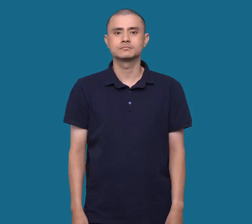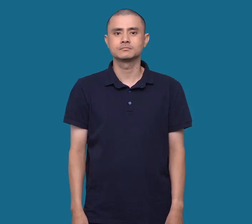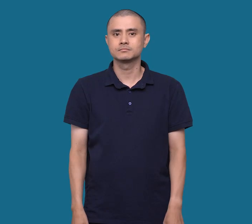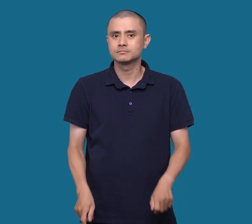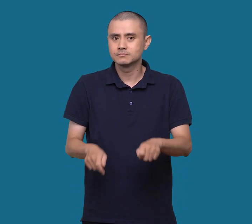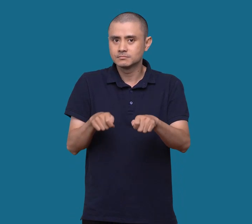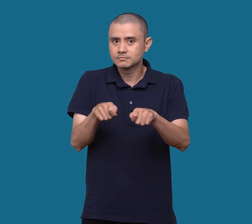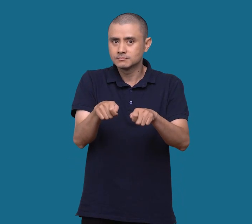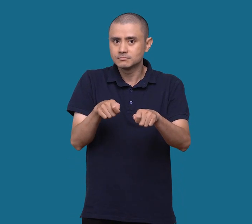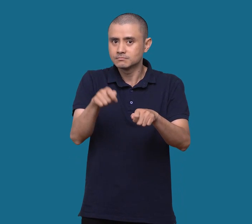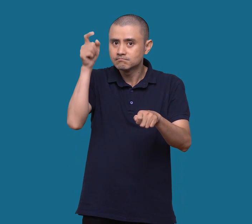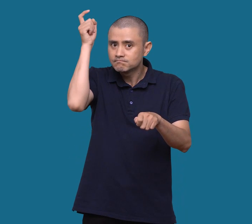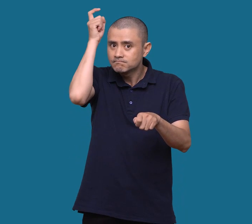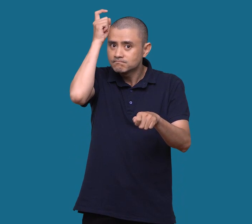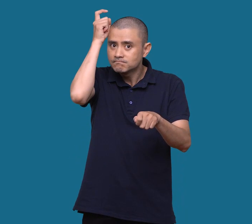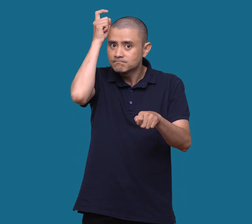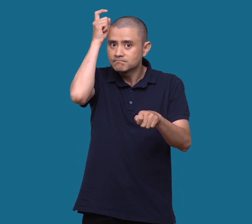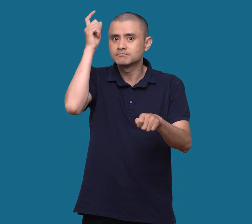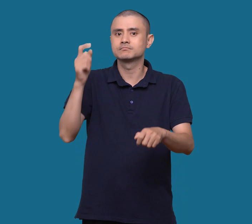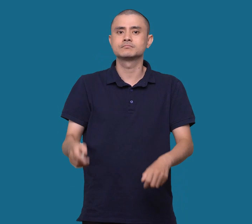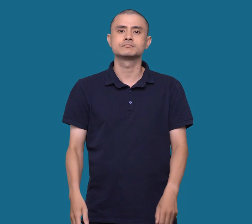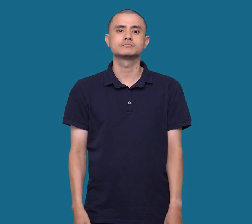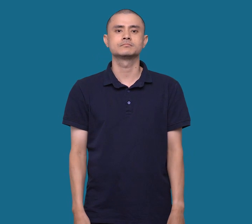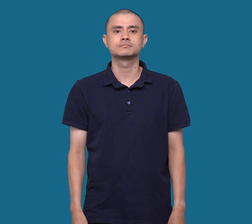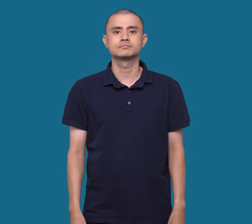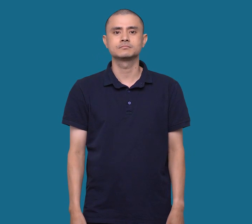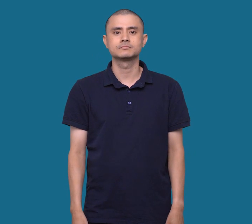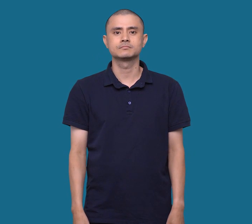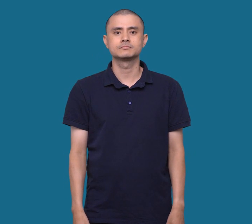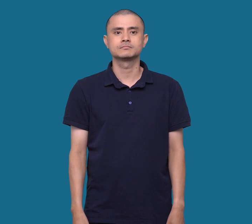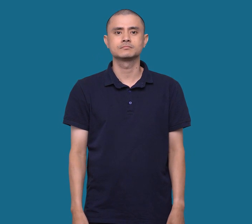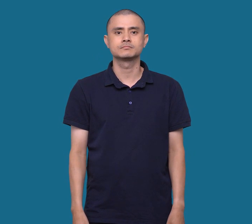bít tết (bò)